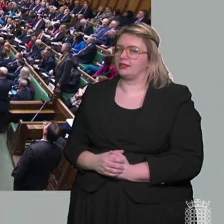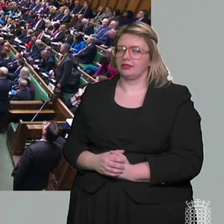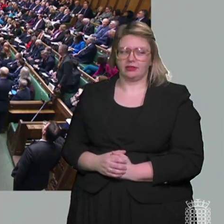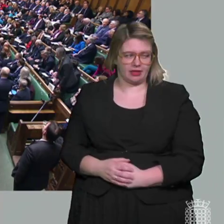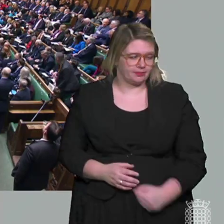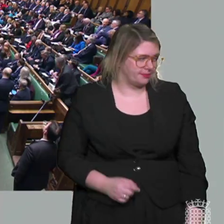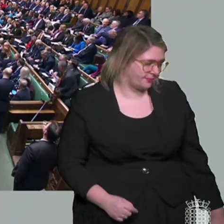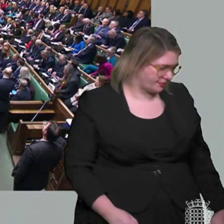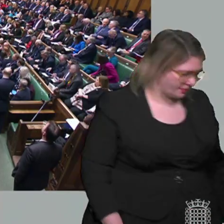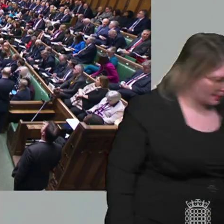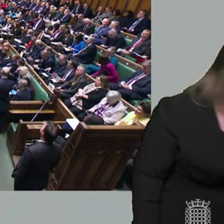Before we come to Prime Minister’s questions